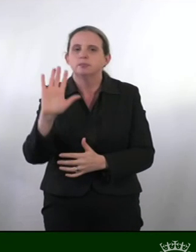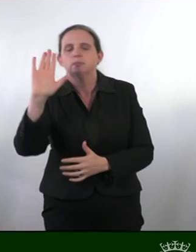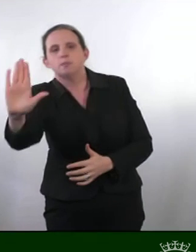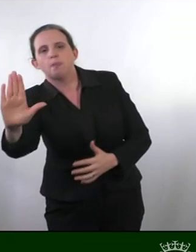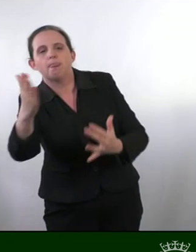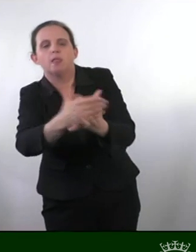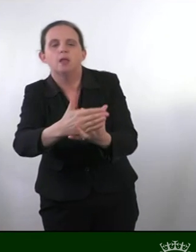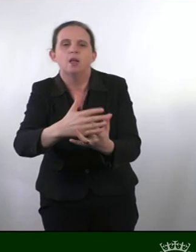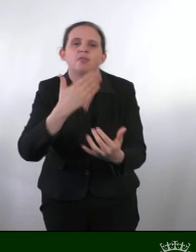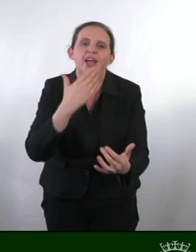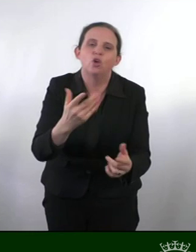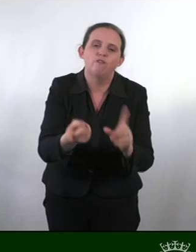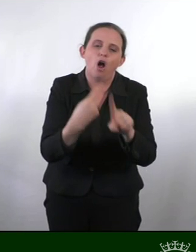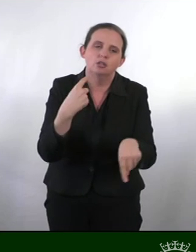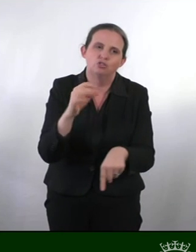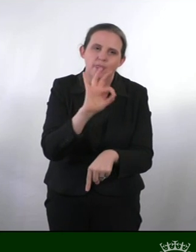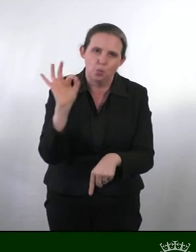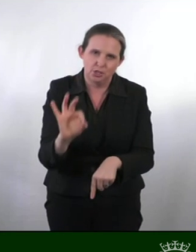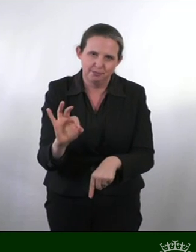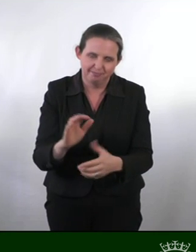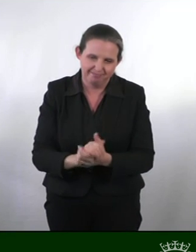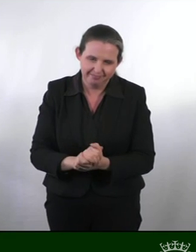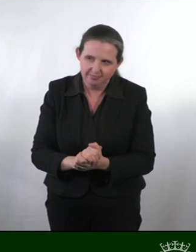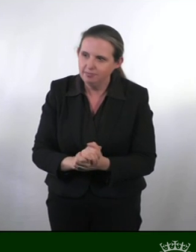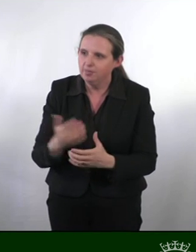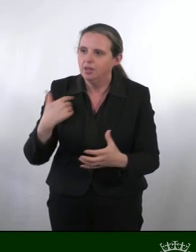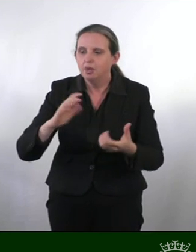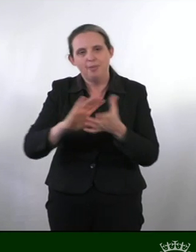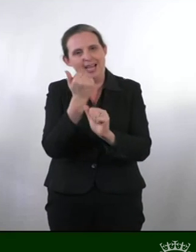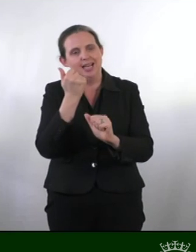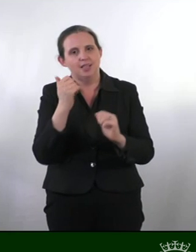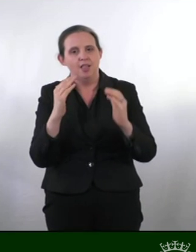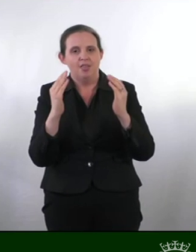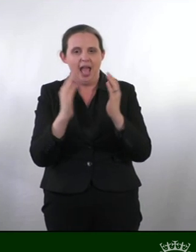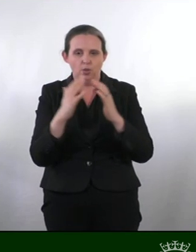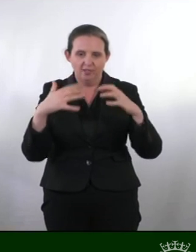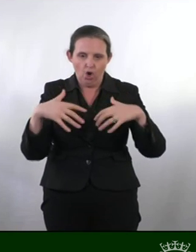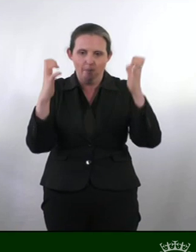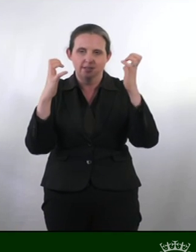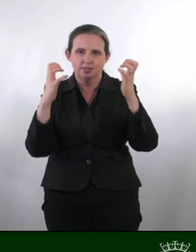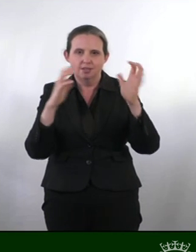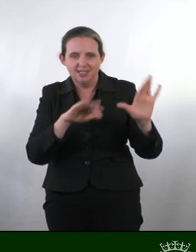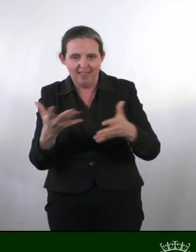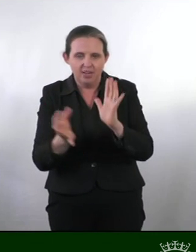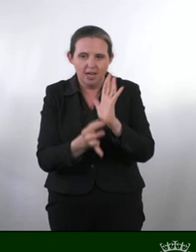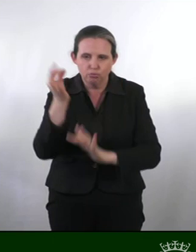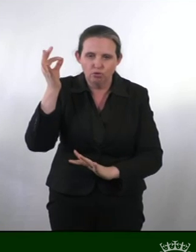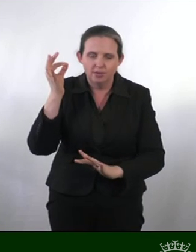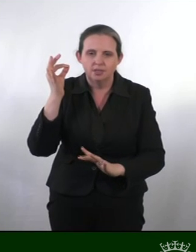I am very pleased that the House of Commons has been able to help to deliver an improvement to the sound and vision from No.